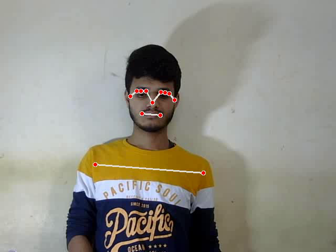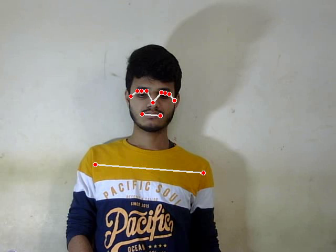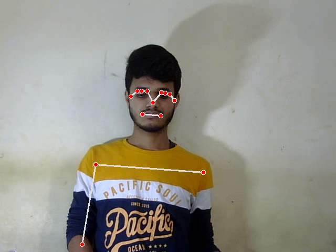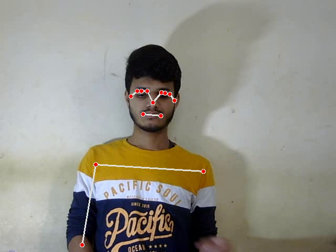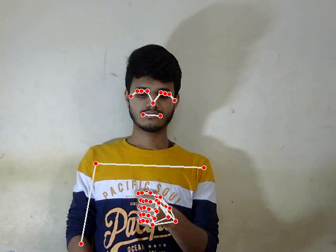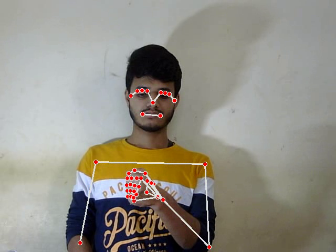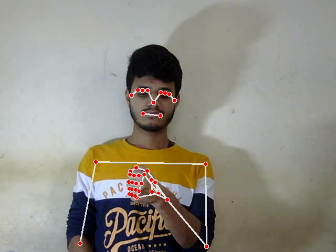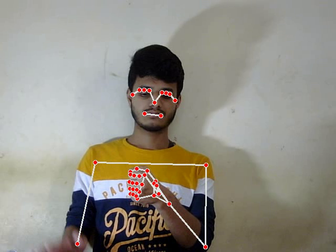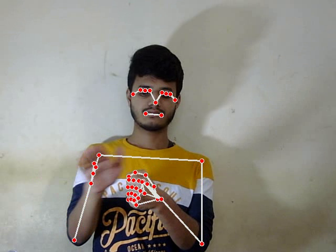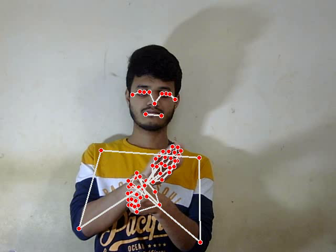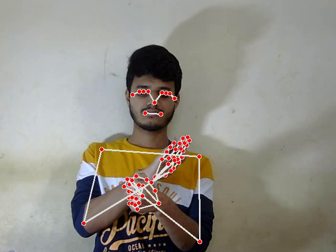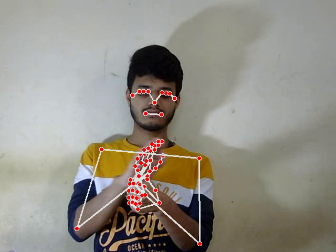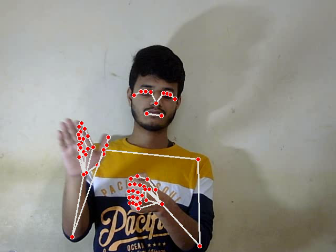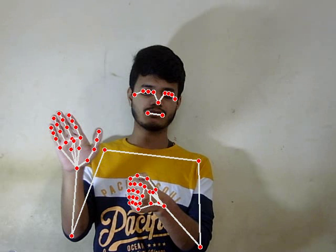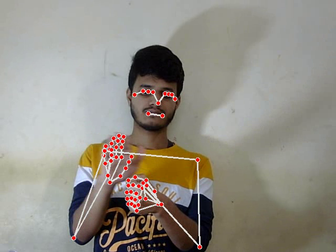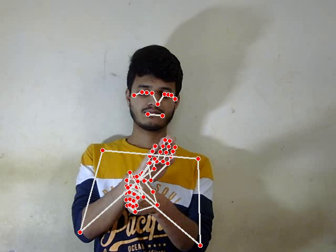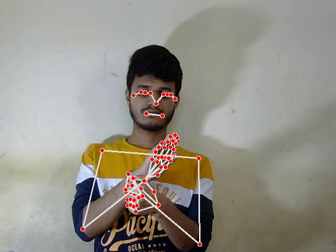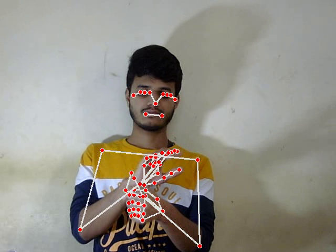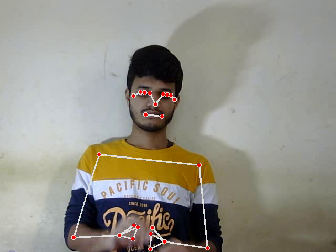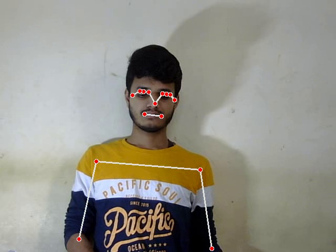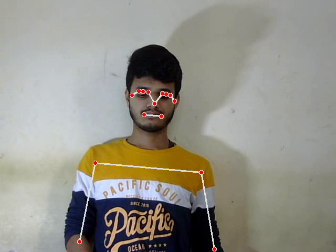busy